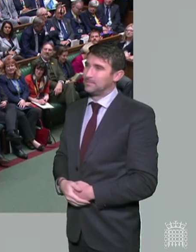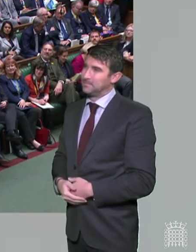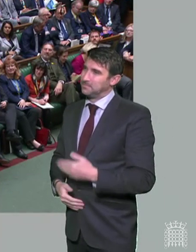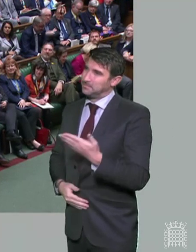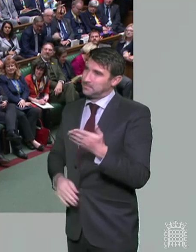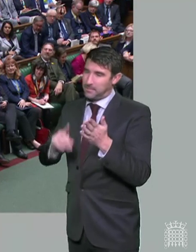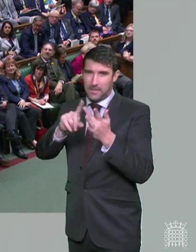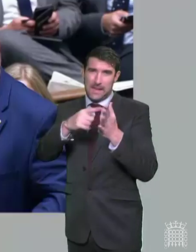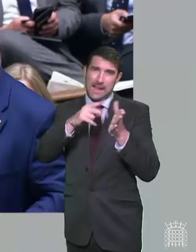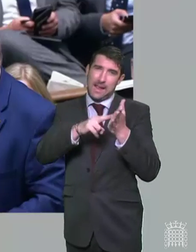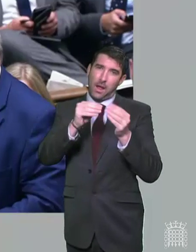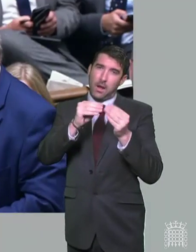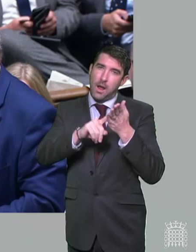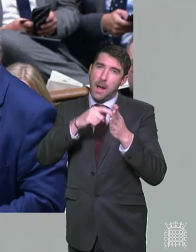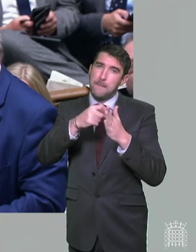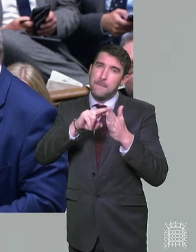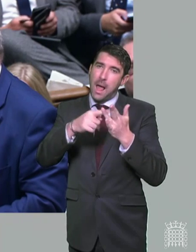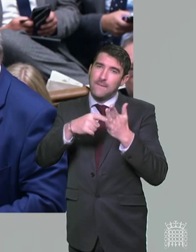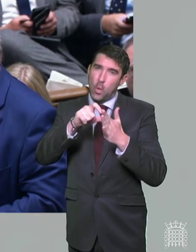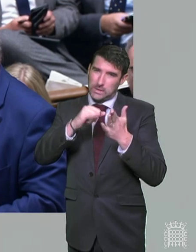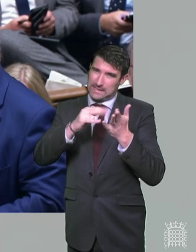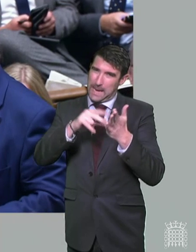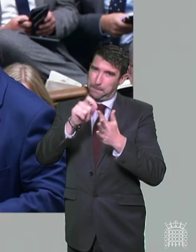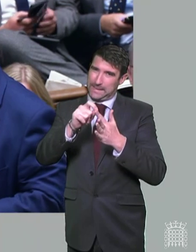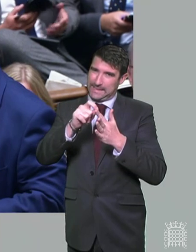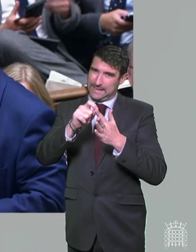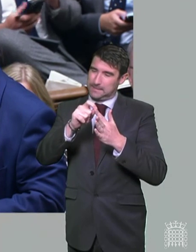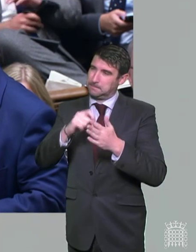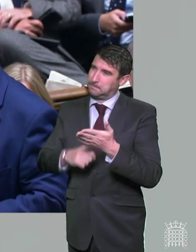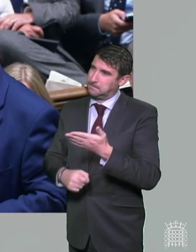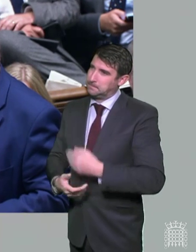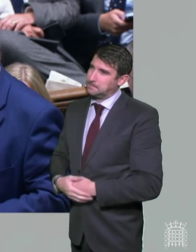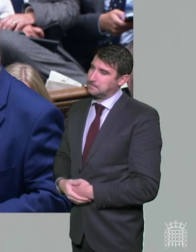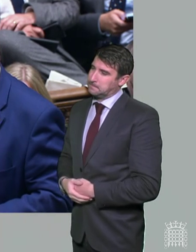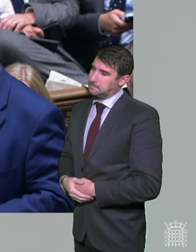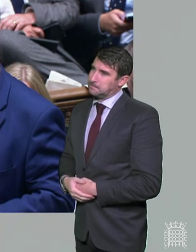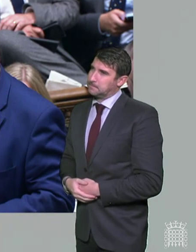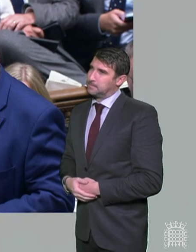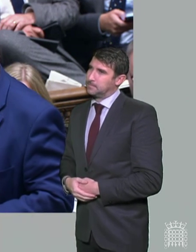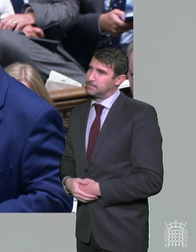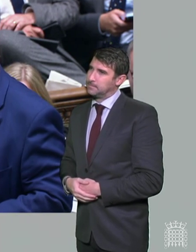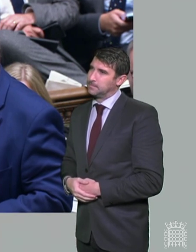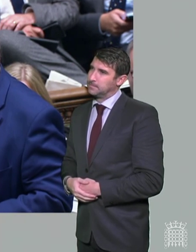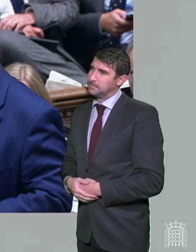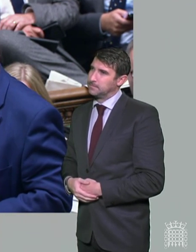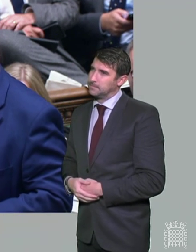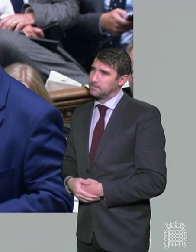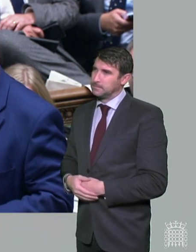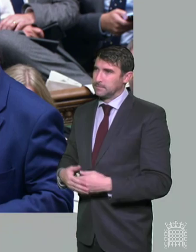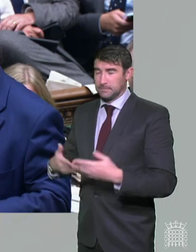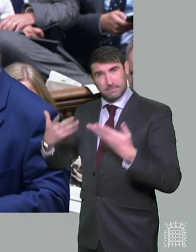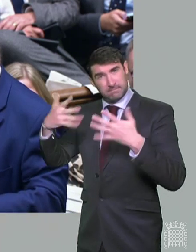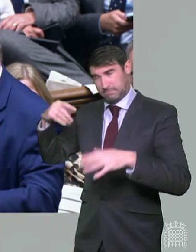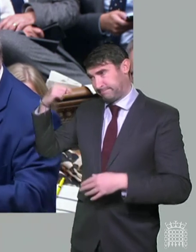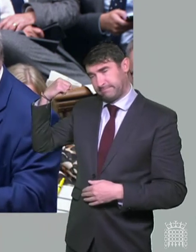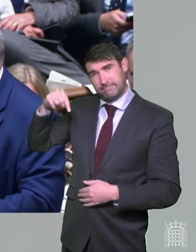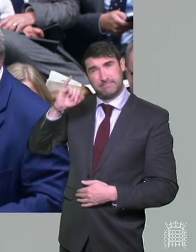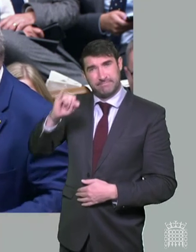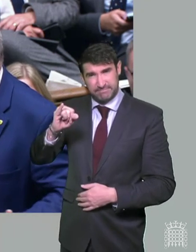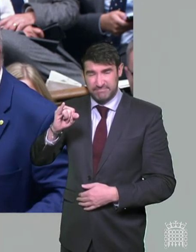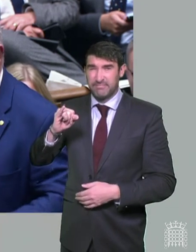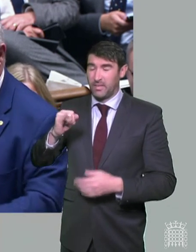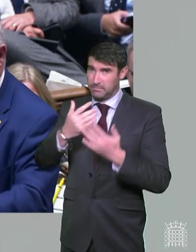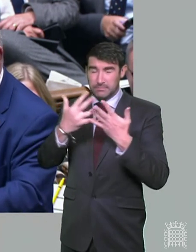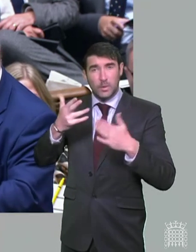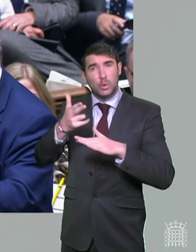I am sure that the thoughts and prayers of everyone in the House will be with the families caught up in the terrible shooting over recess in Kyle and Lochalsh, and indeed in Liverpool.